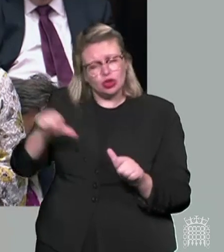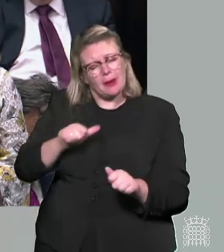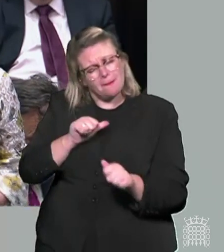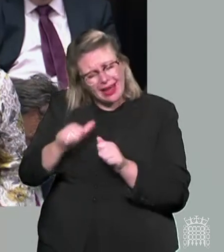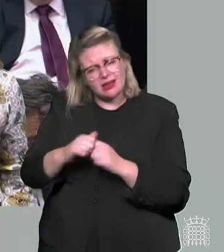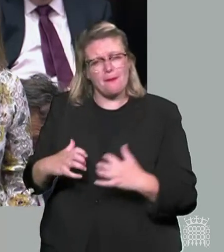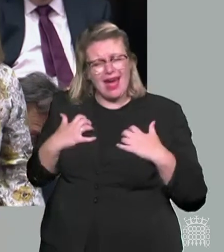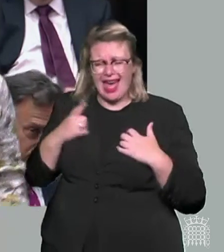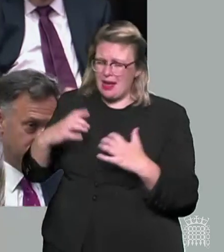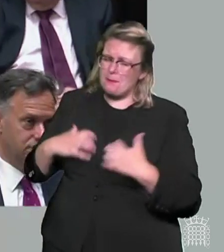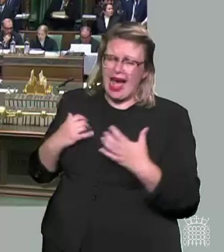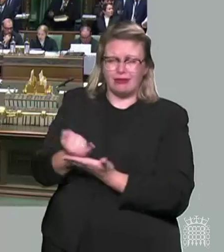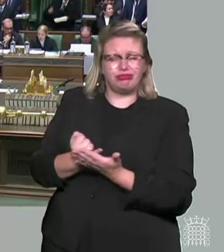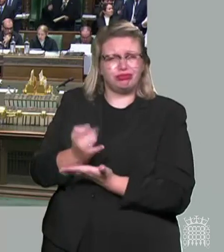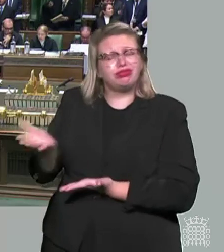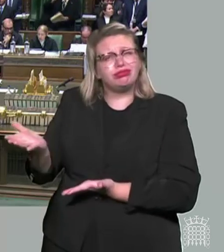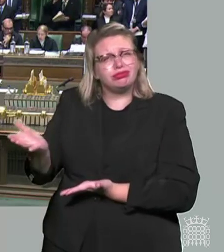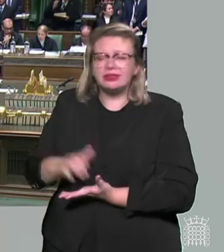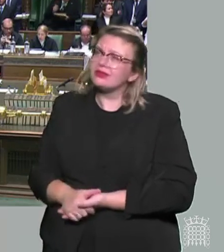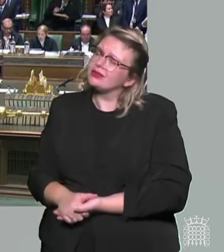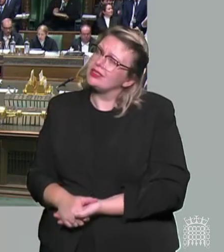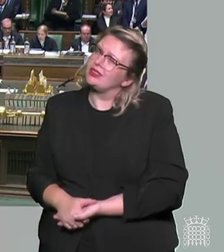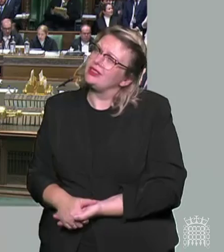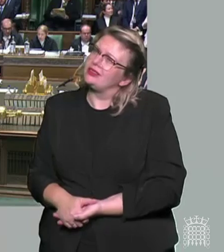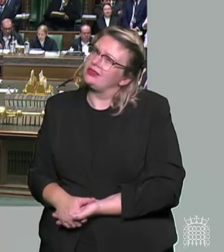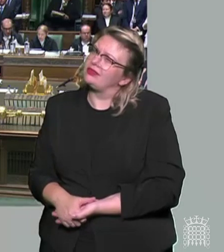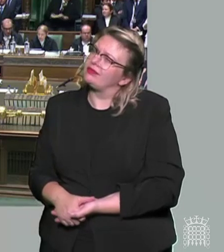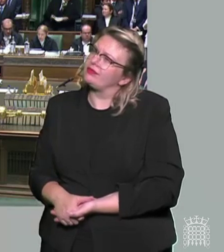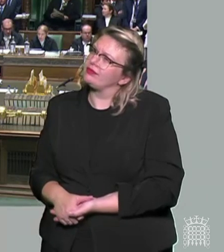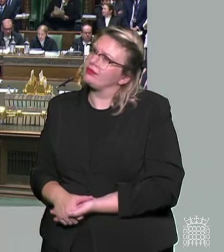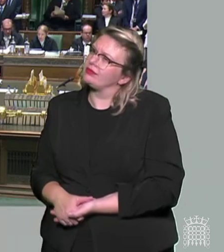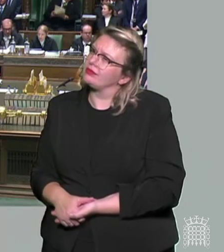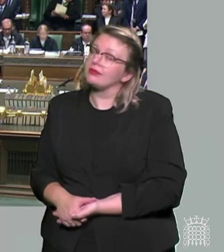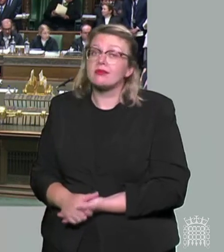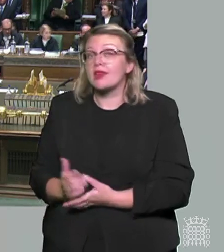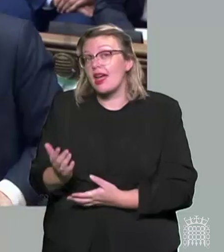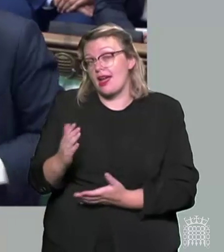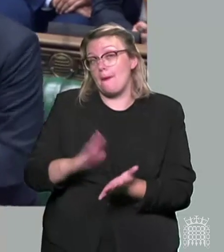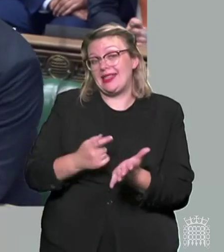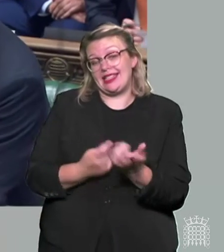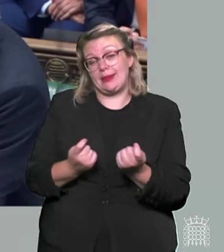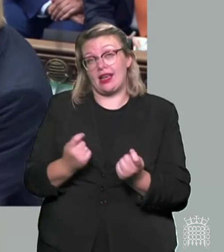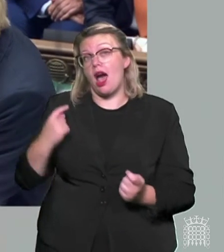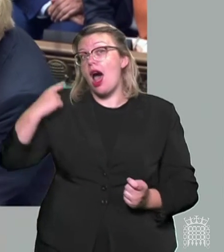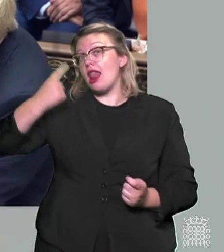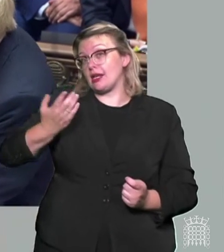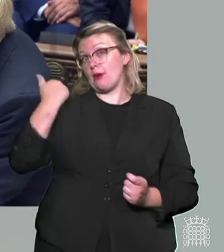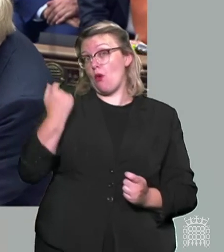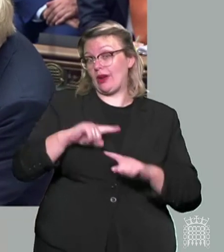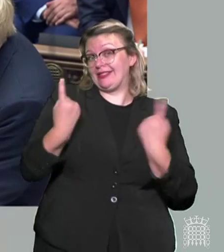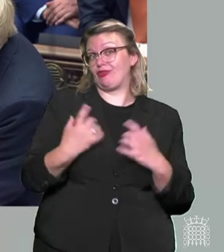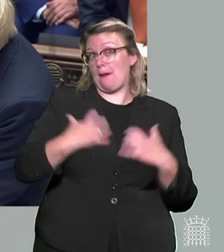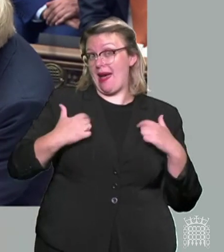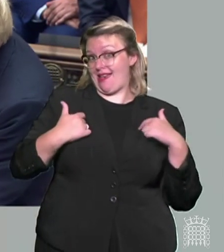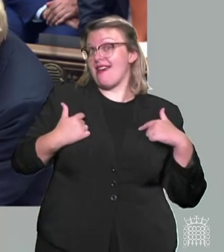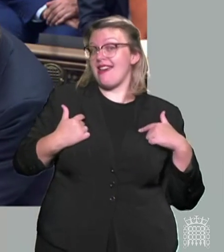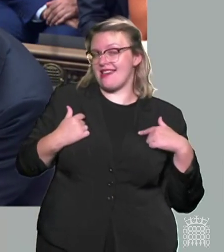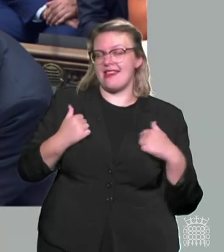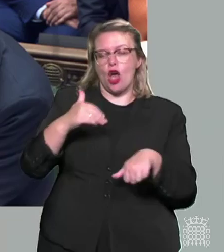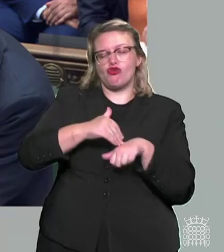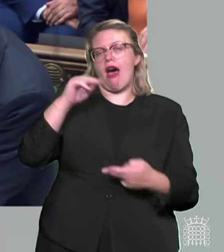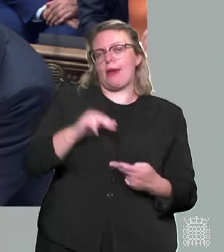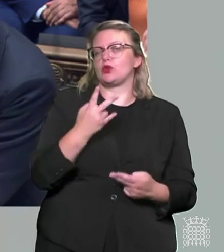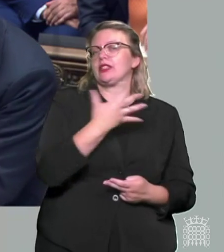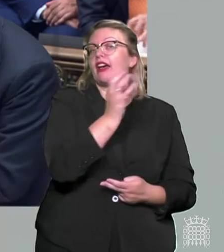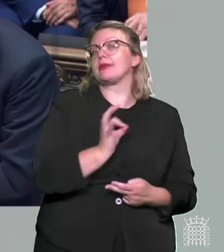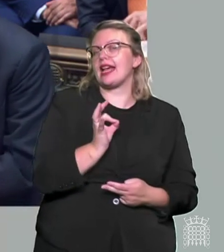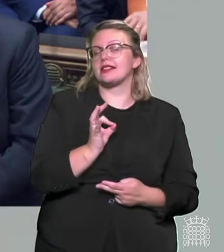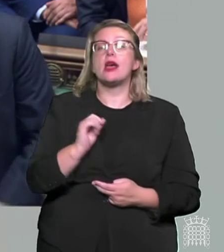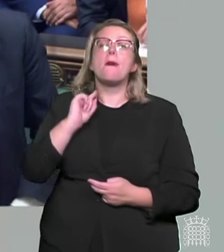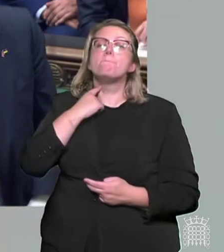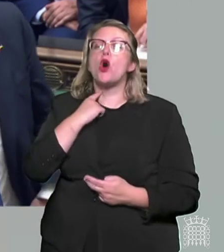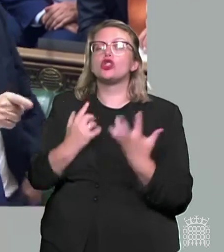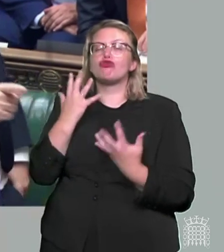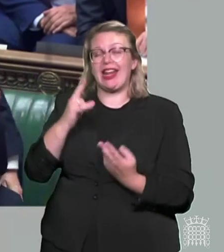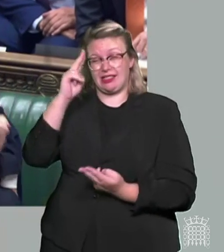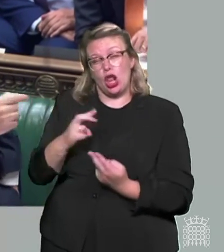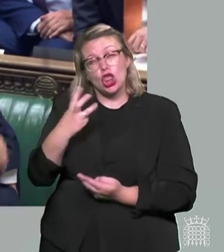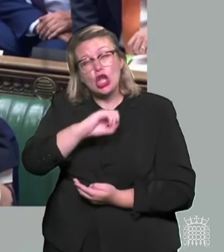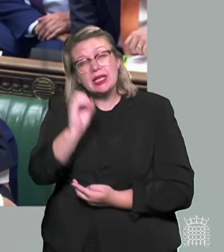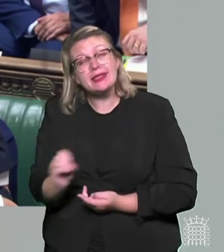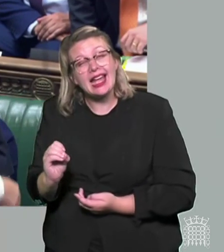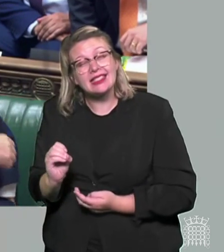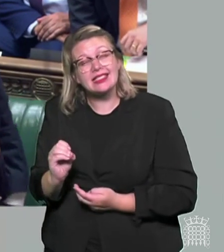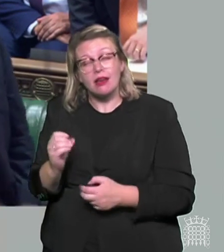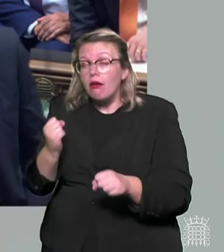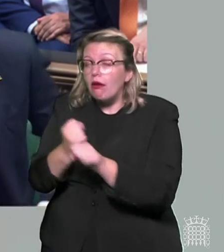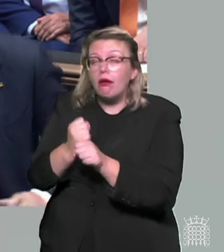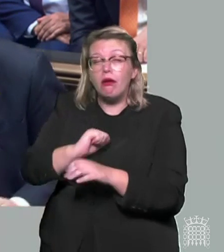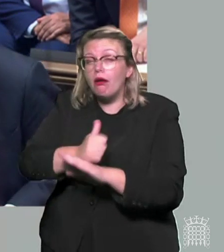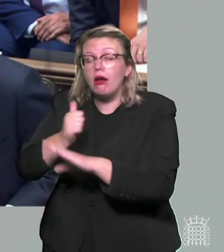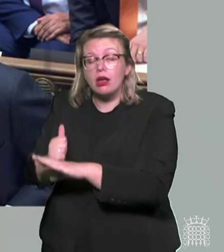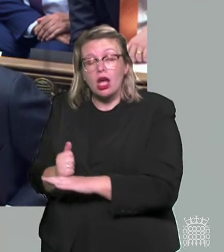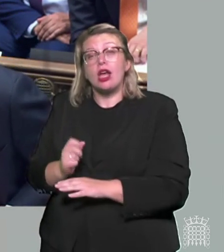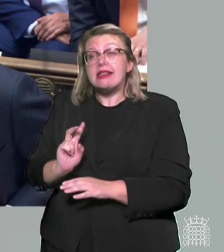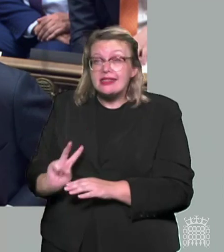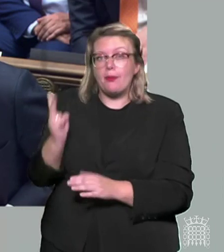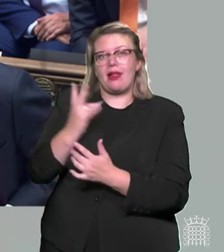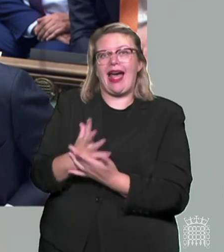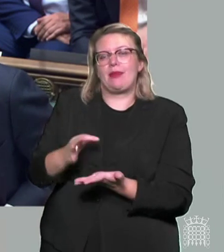London once had a Mayor who cut crime by 25%, cut the murder rate by 30% and built twice as many affordable homes as the current incumbent.